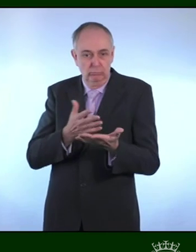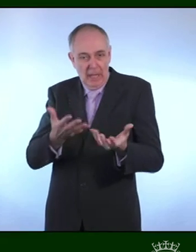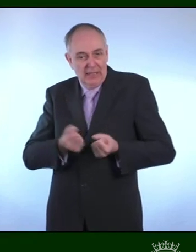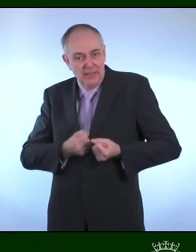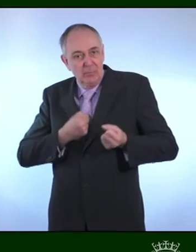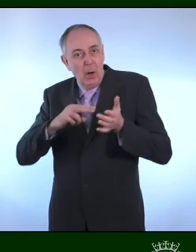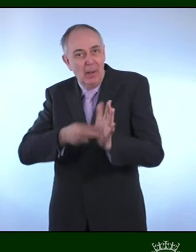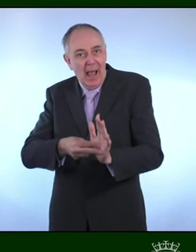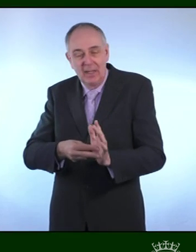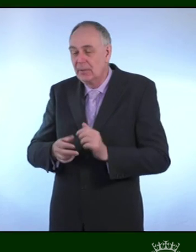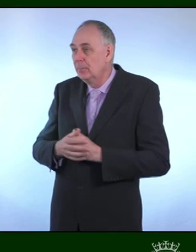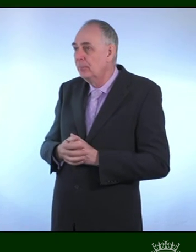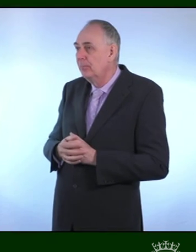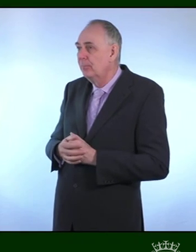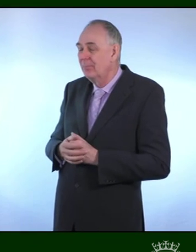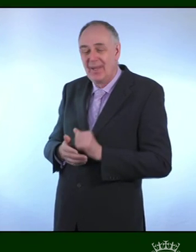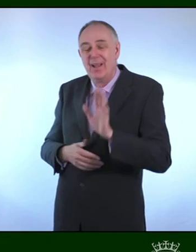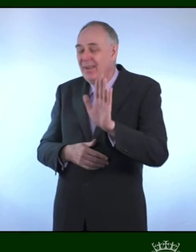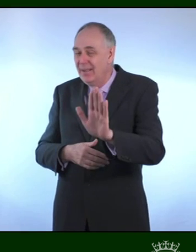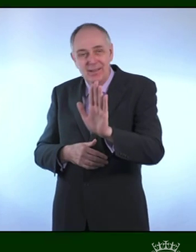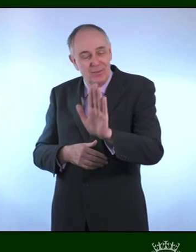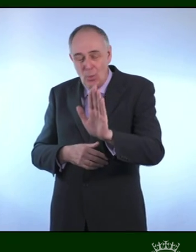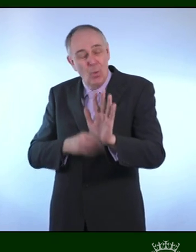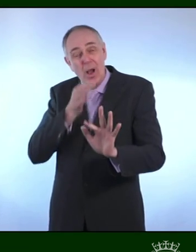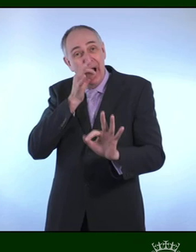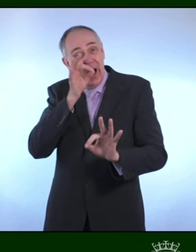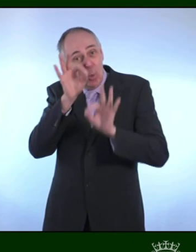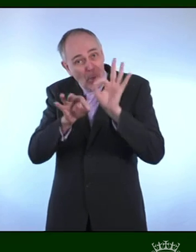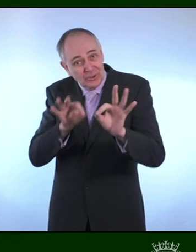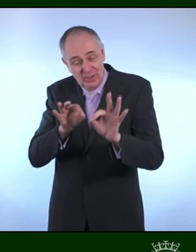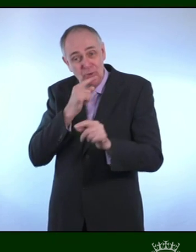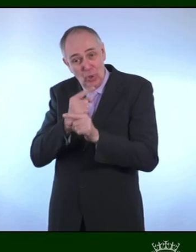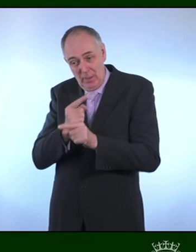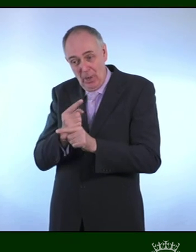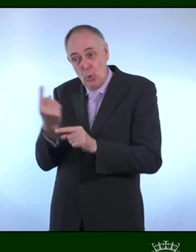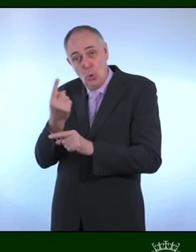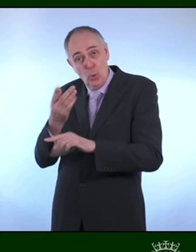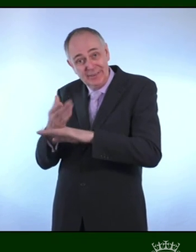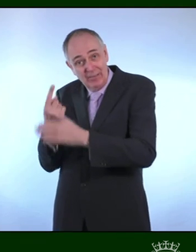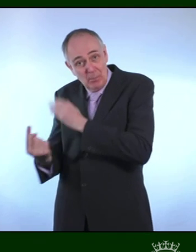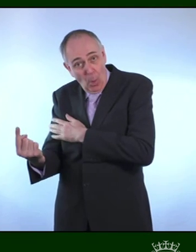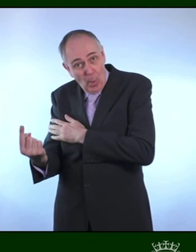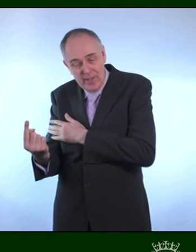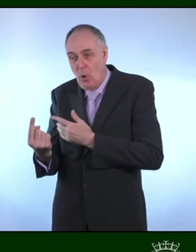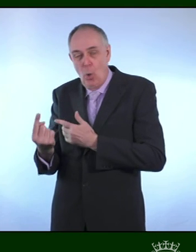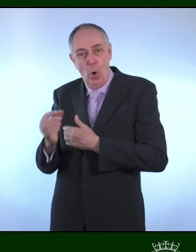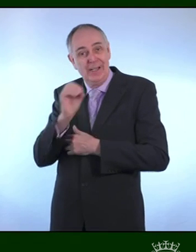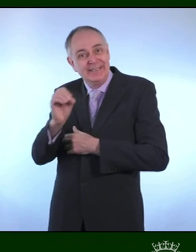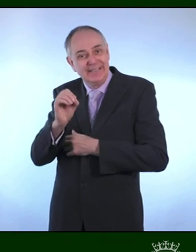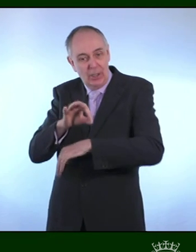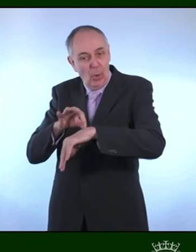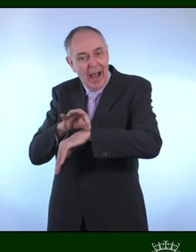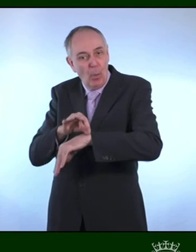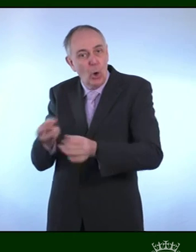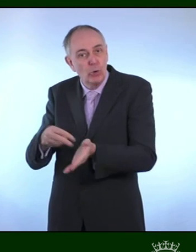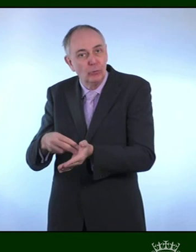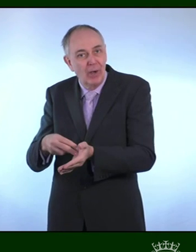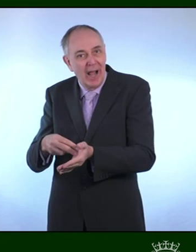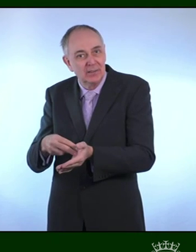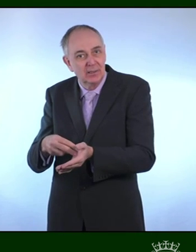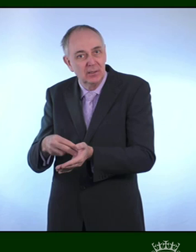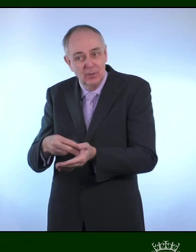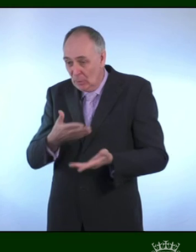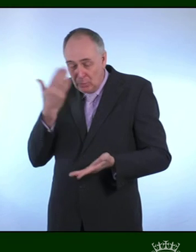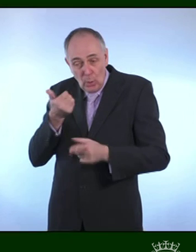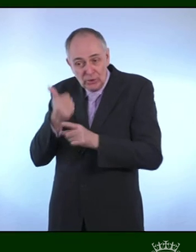I am asking questions about the self-employed, those on zero-hours contracts and those with no recourse to public funds, who have no support.